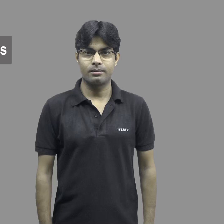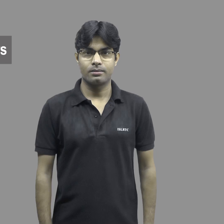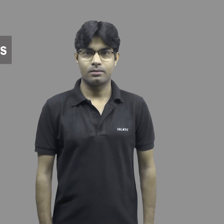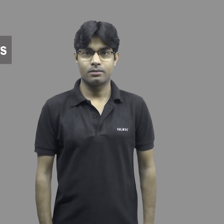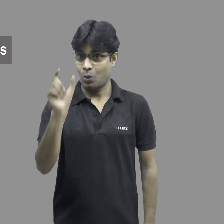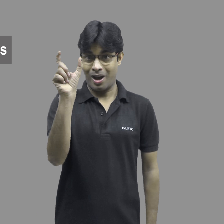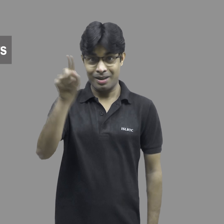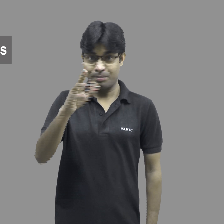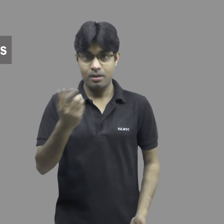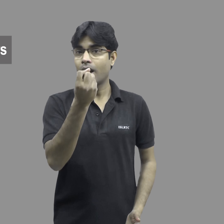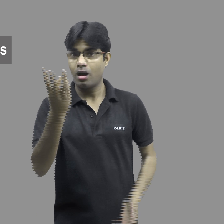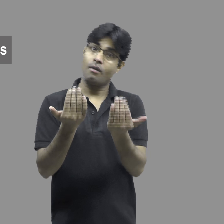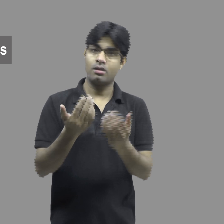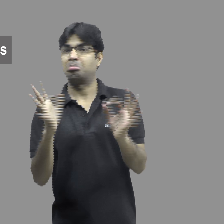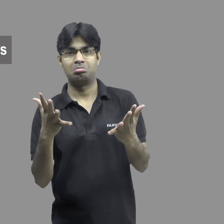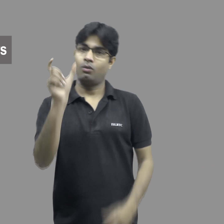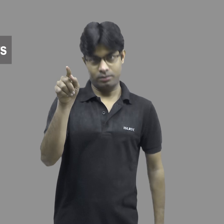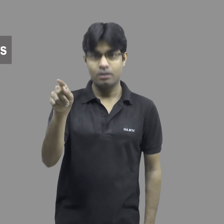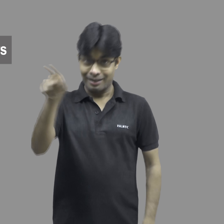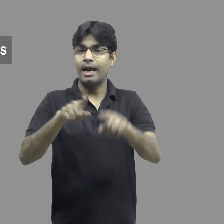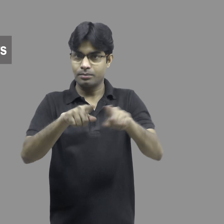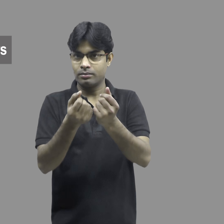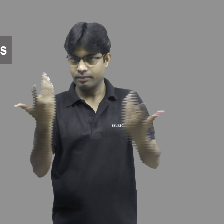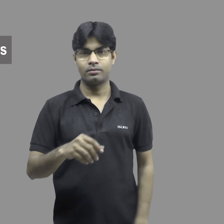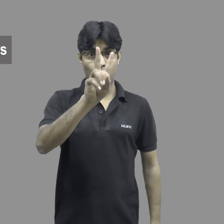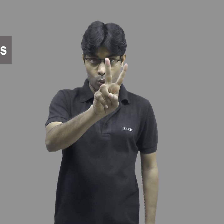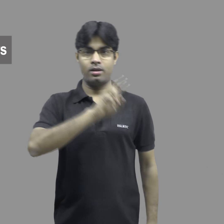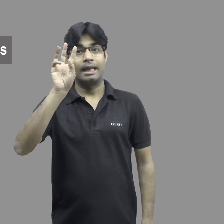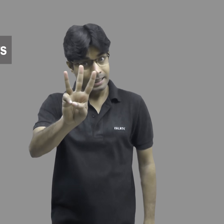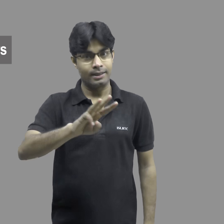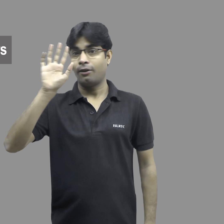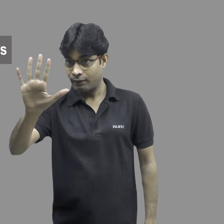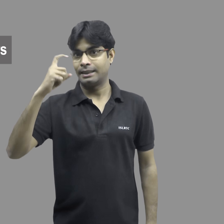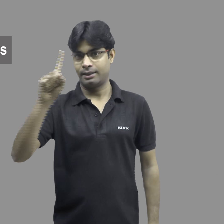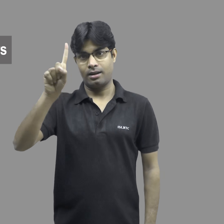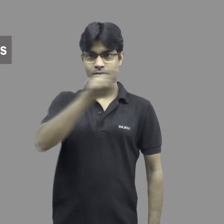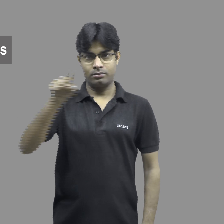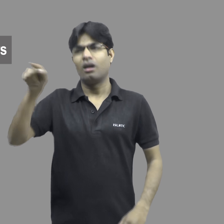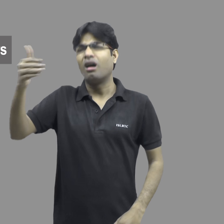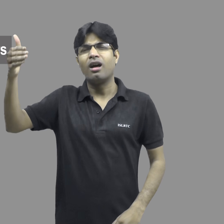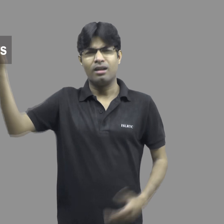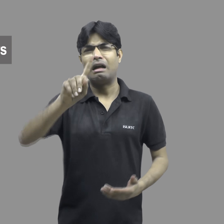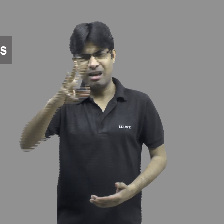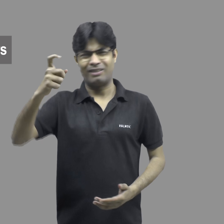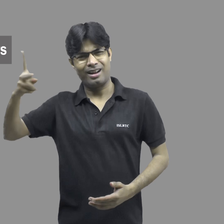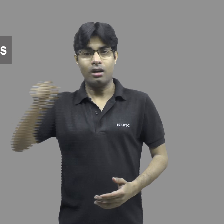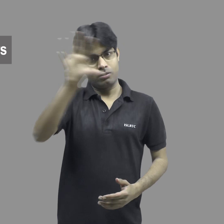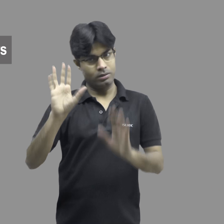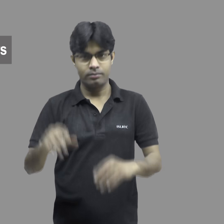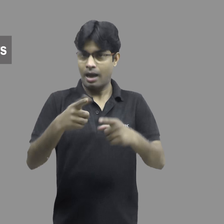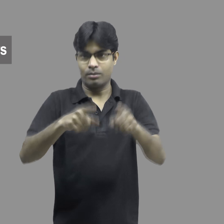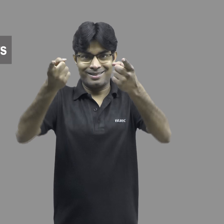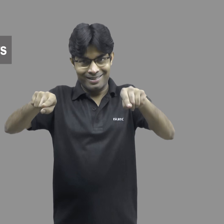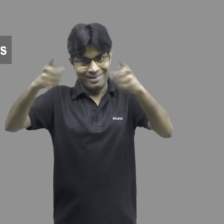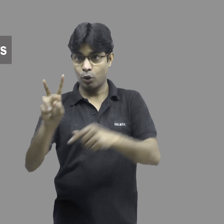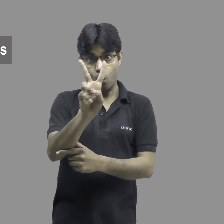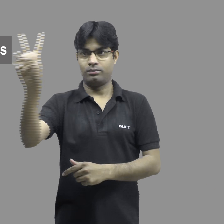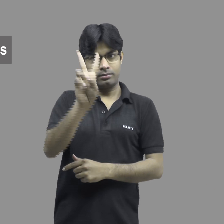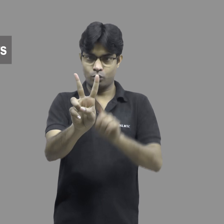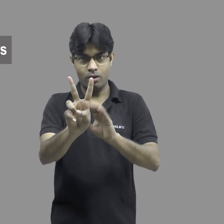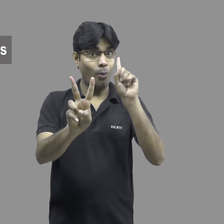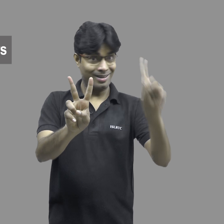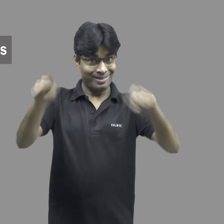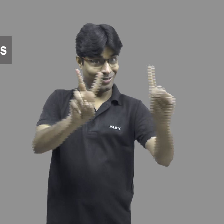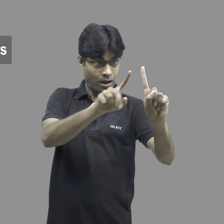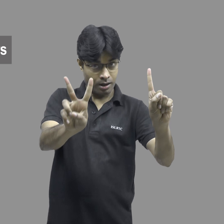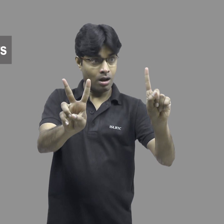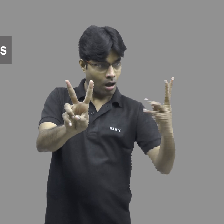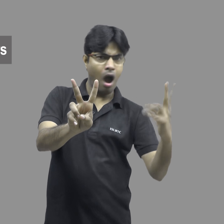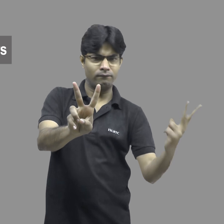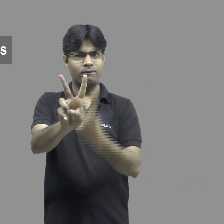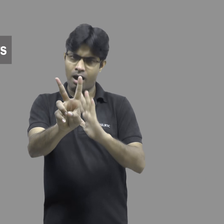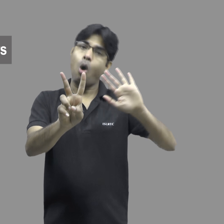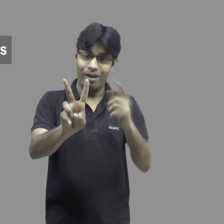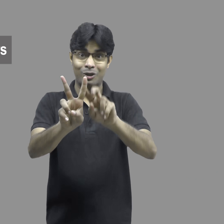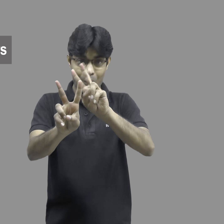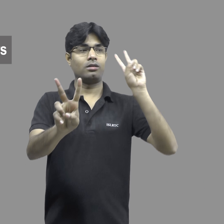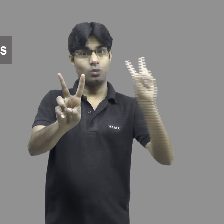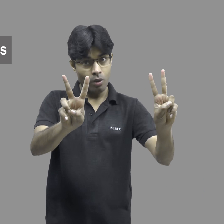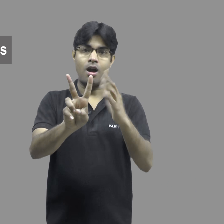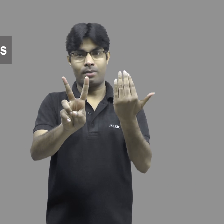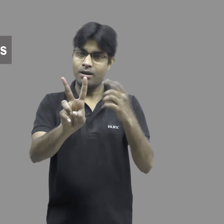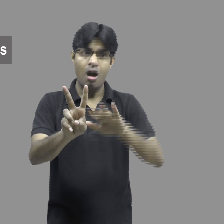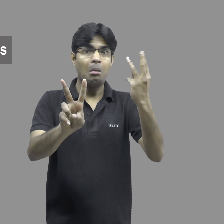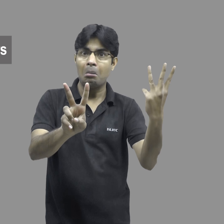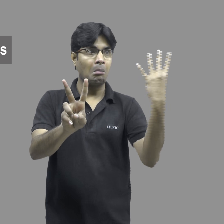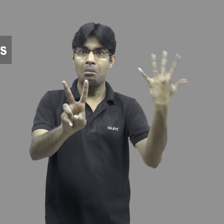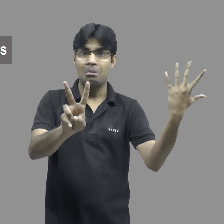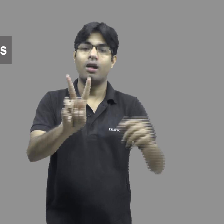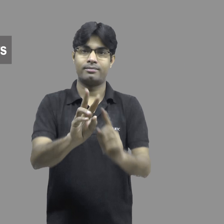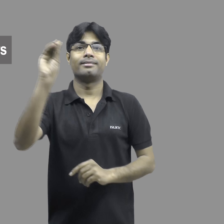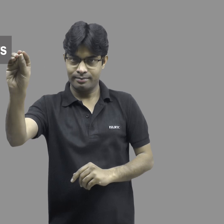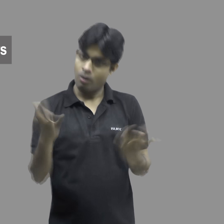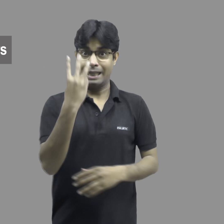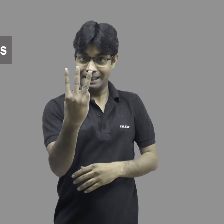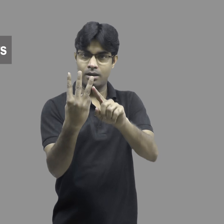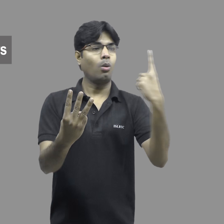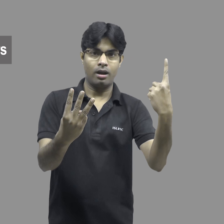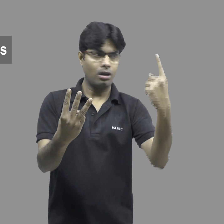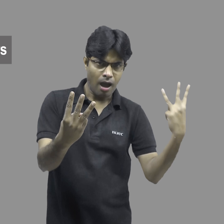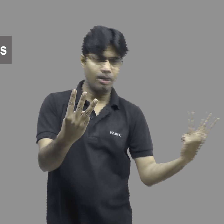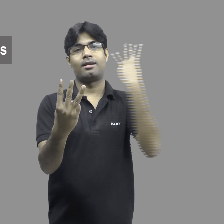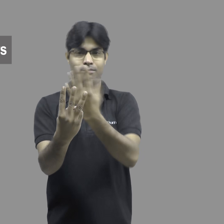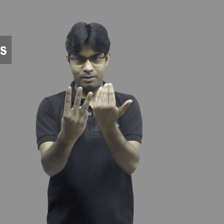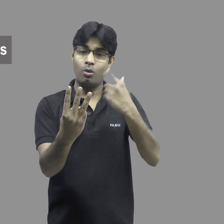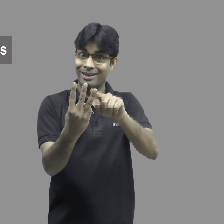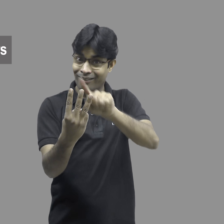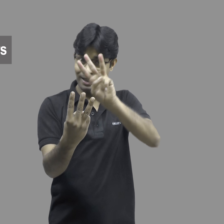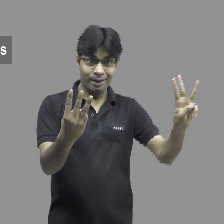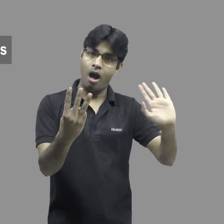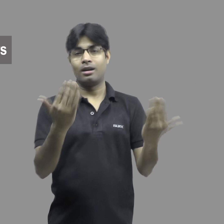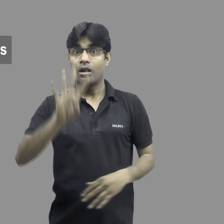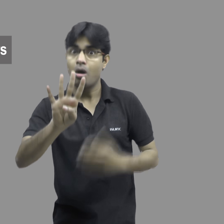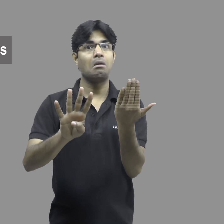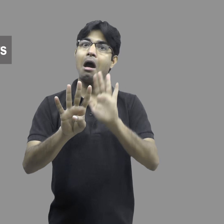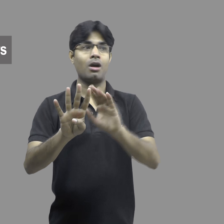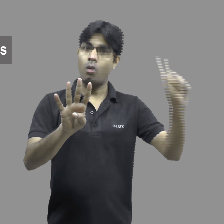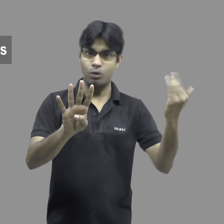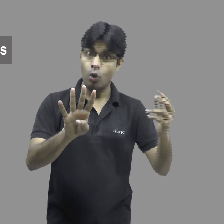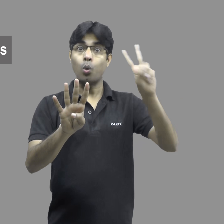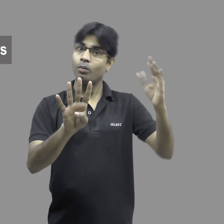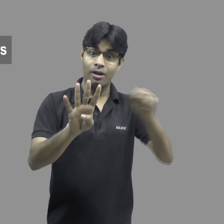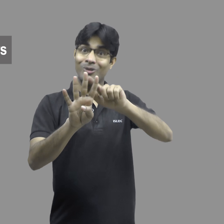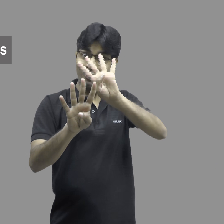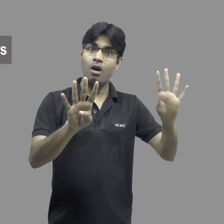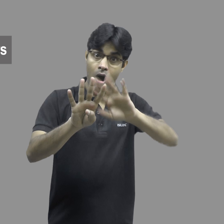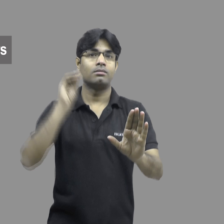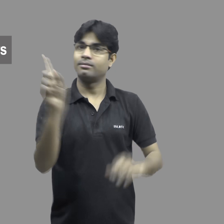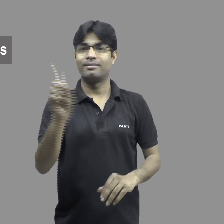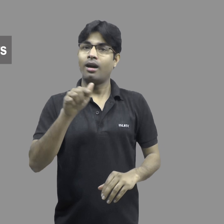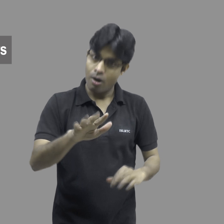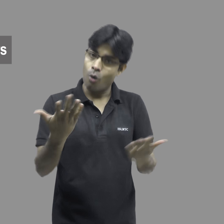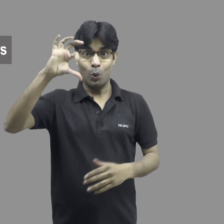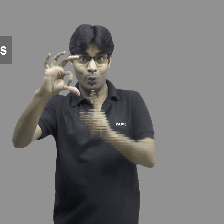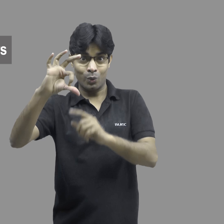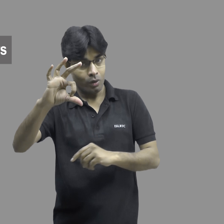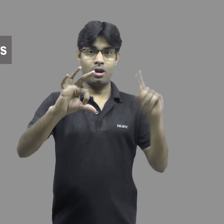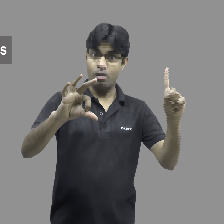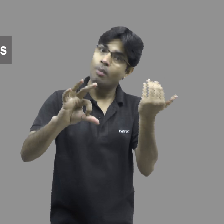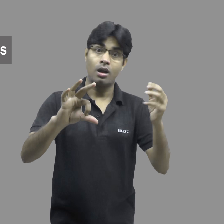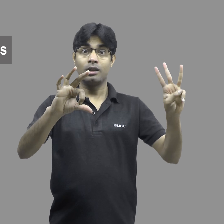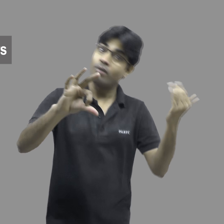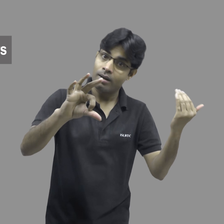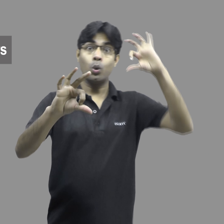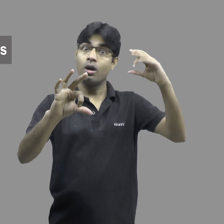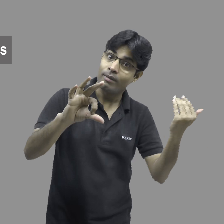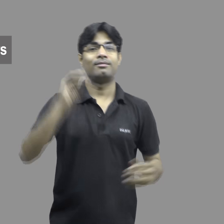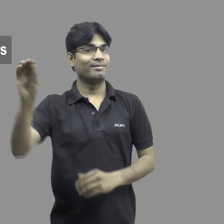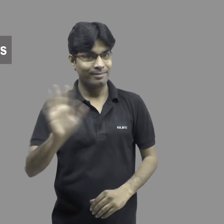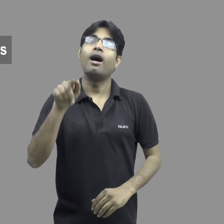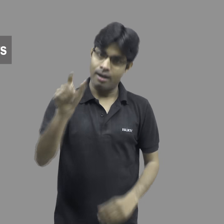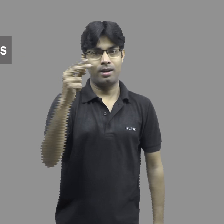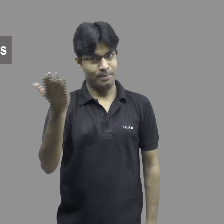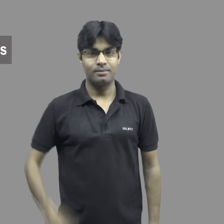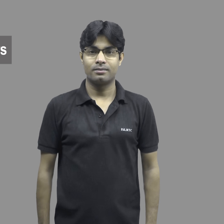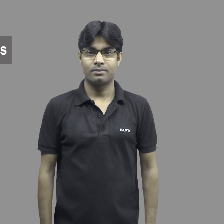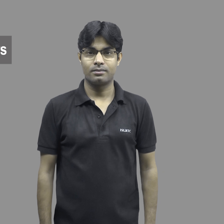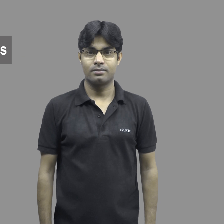Prime Numbers